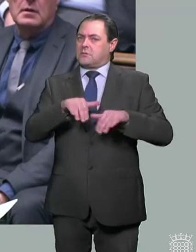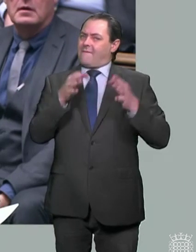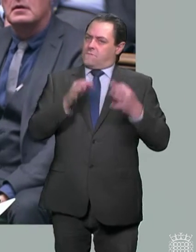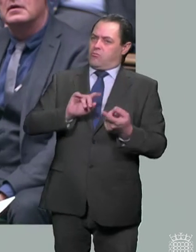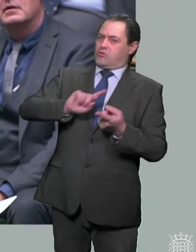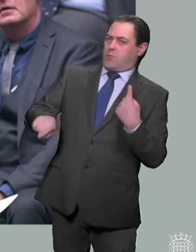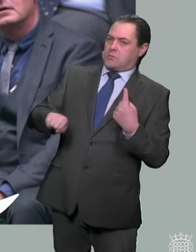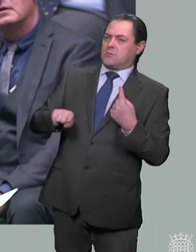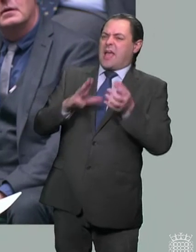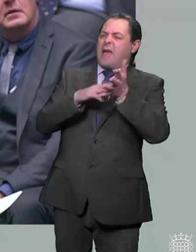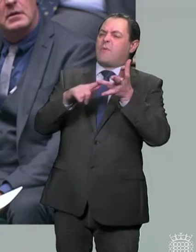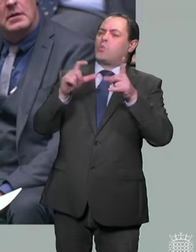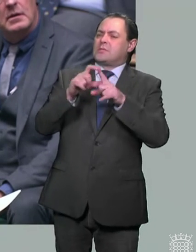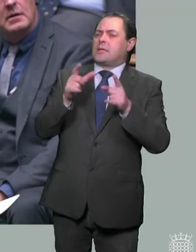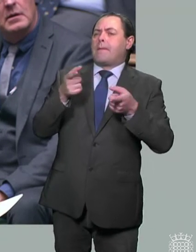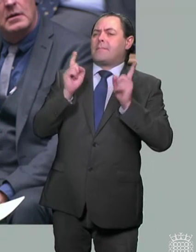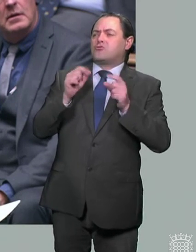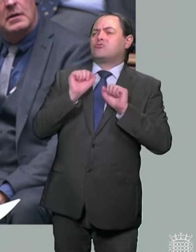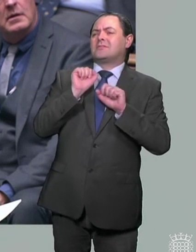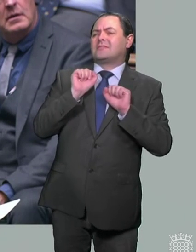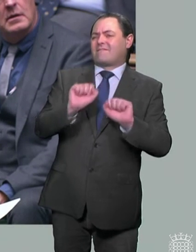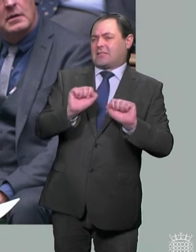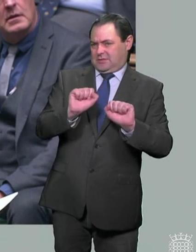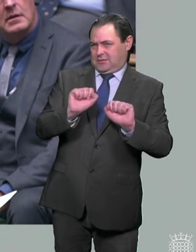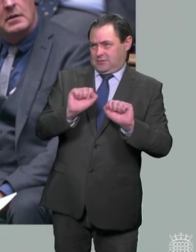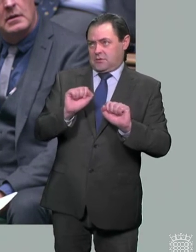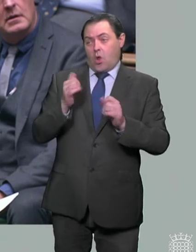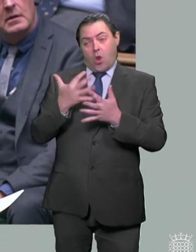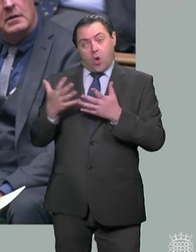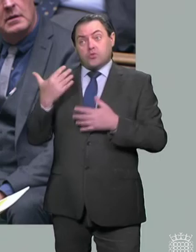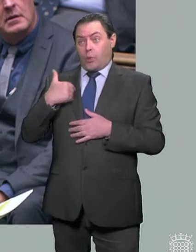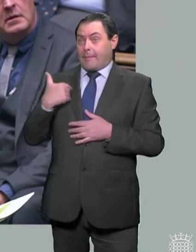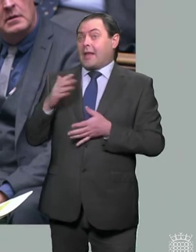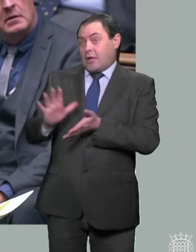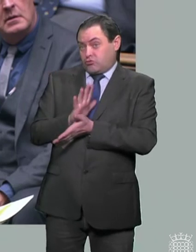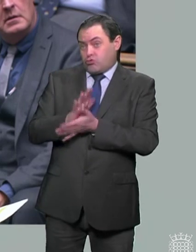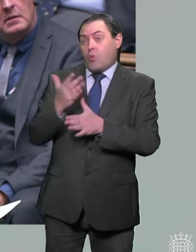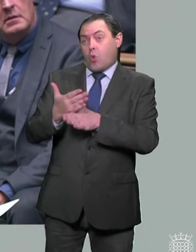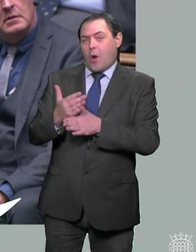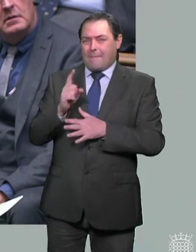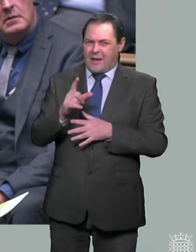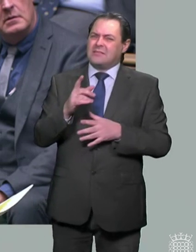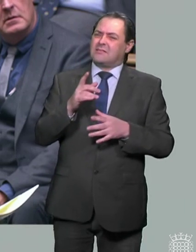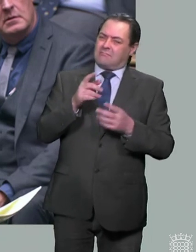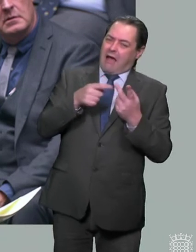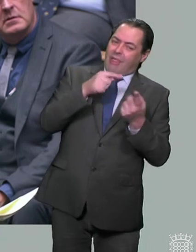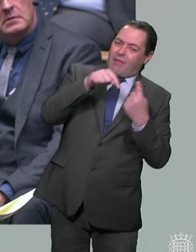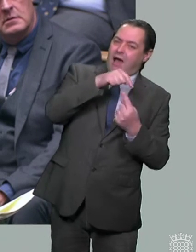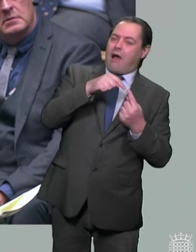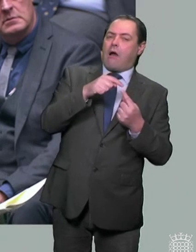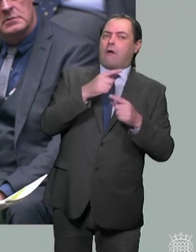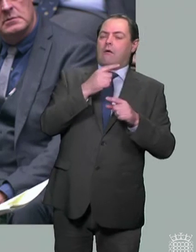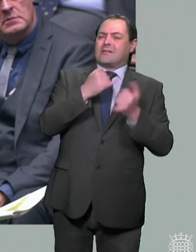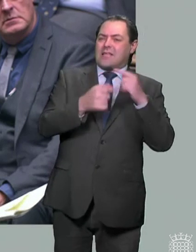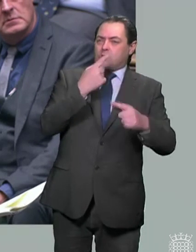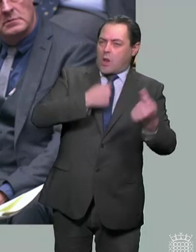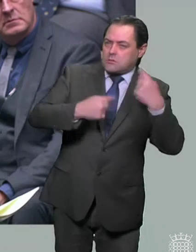While the majority of women enjoy a fulfilling career in the military, shocking issues were raised around sexual assault, bullying and harassment.